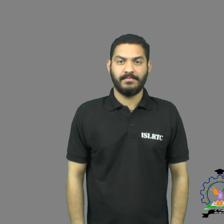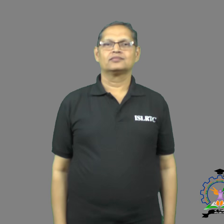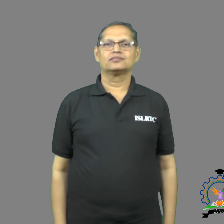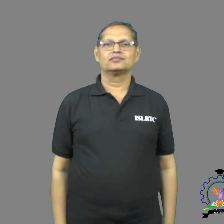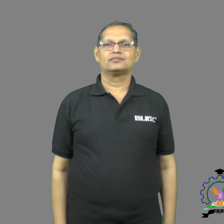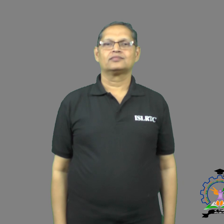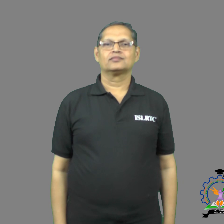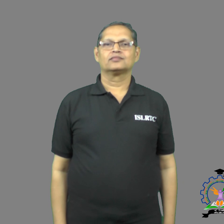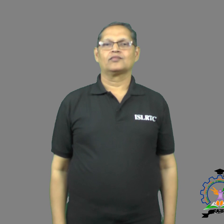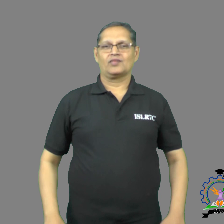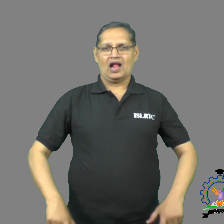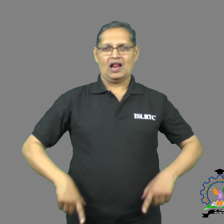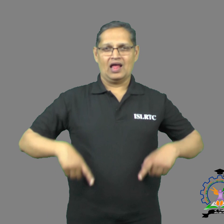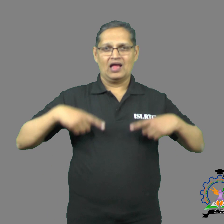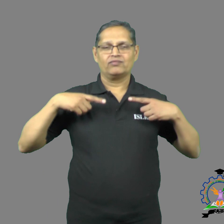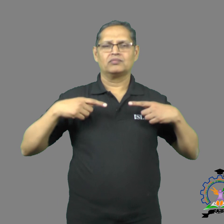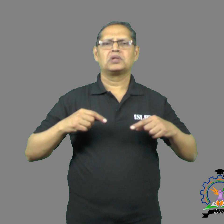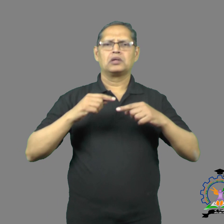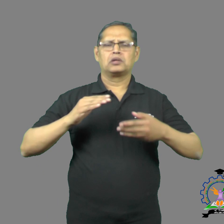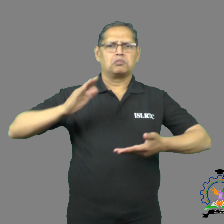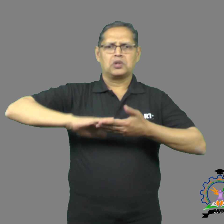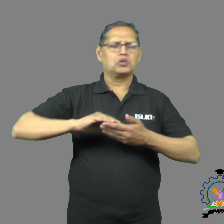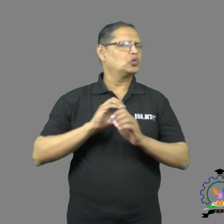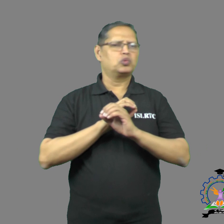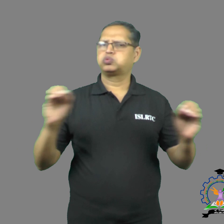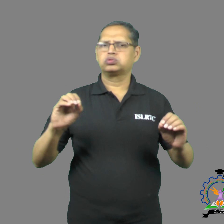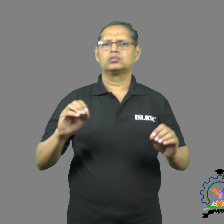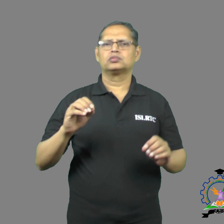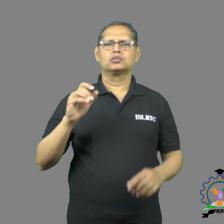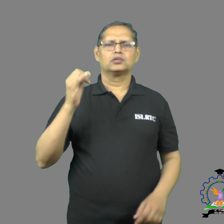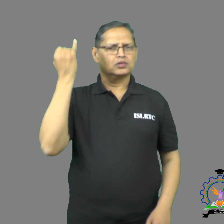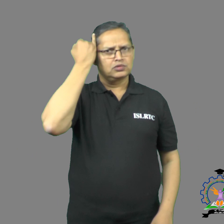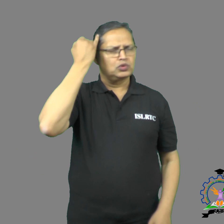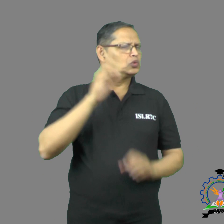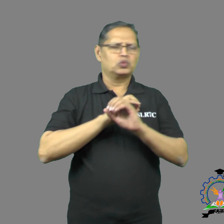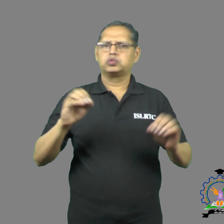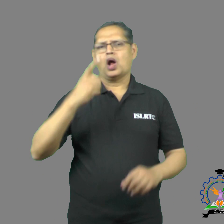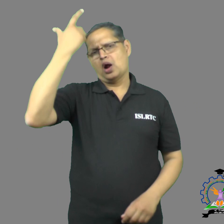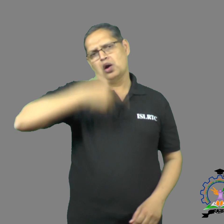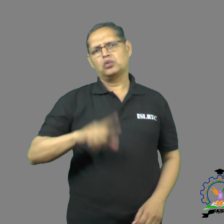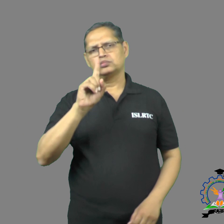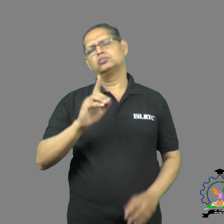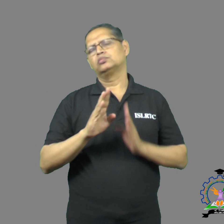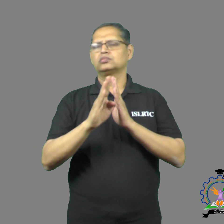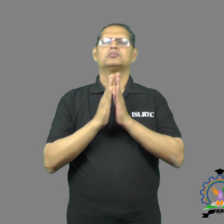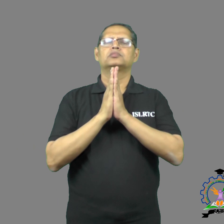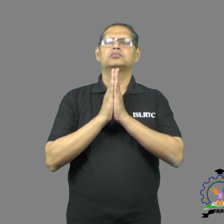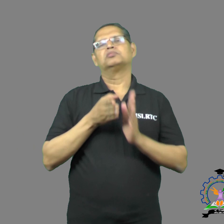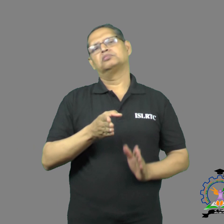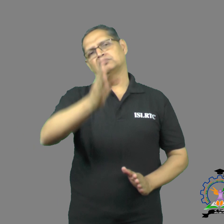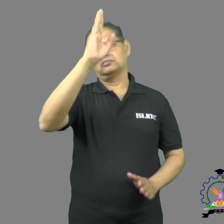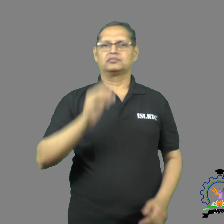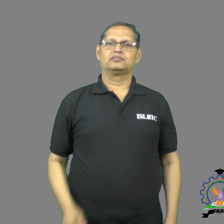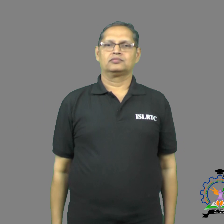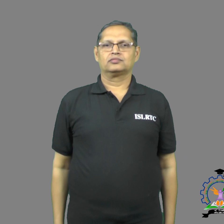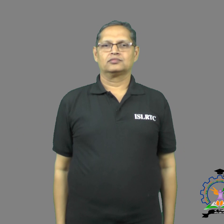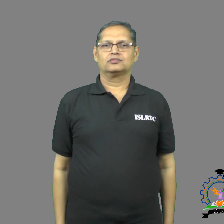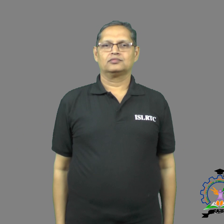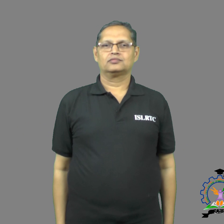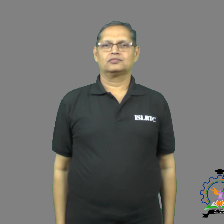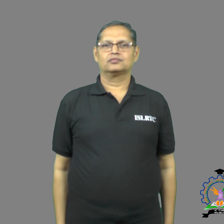Celibate